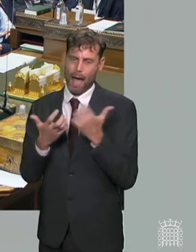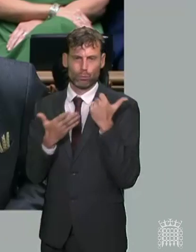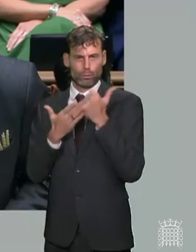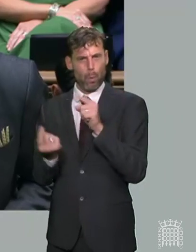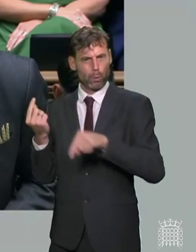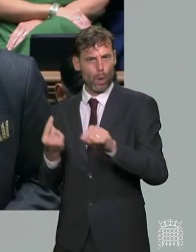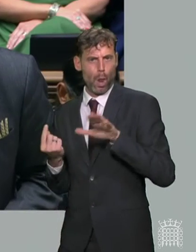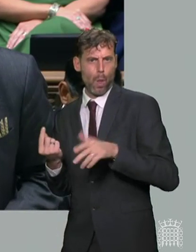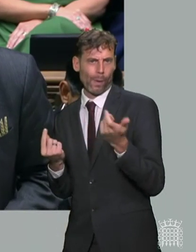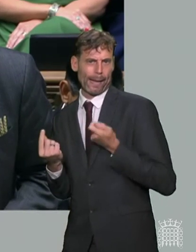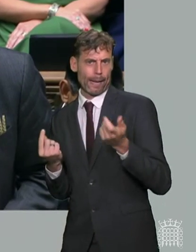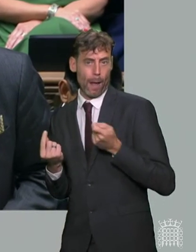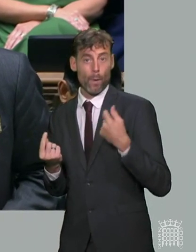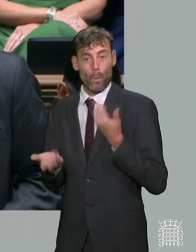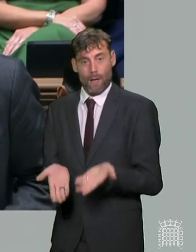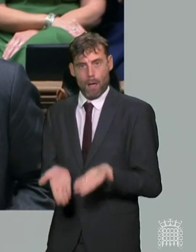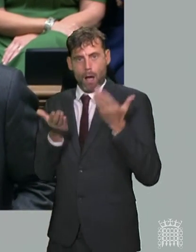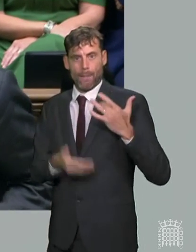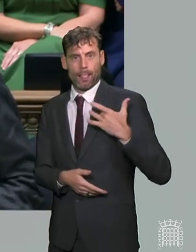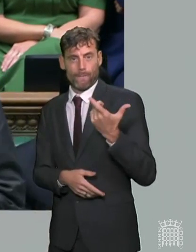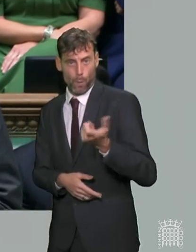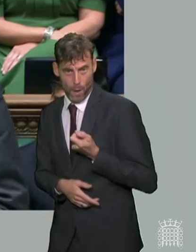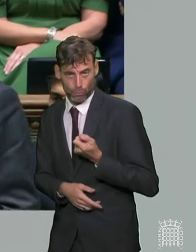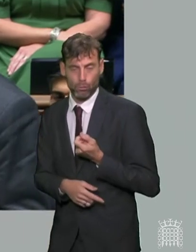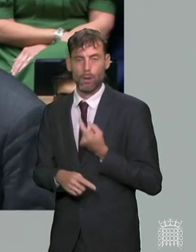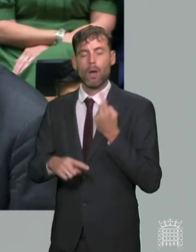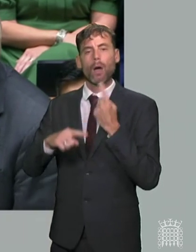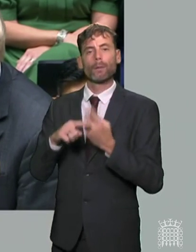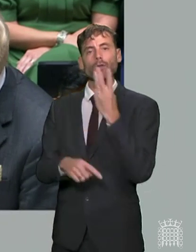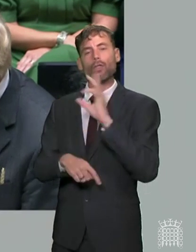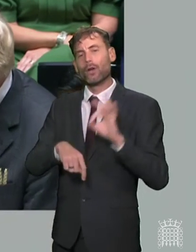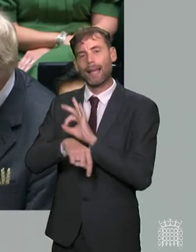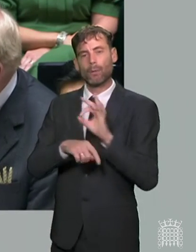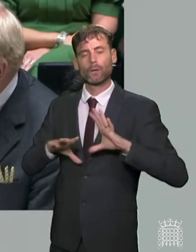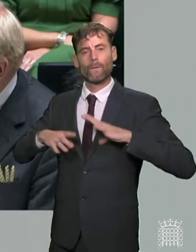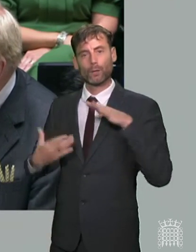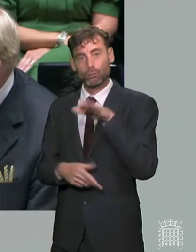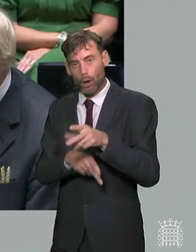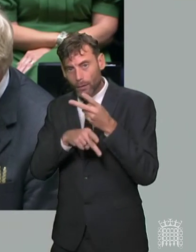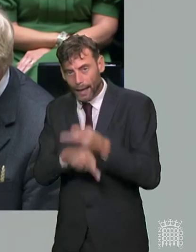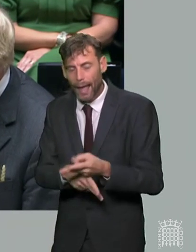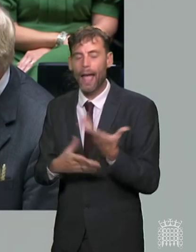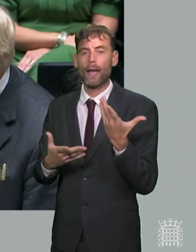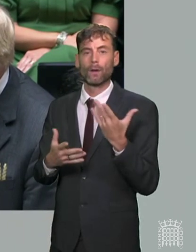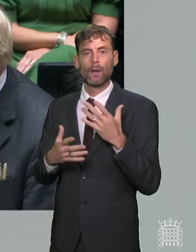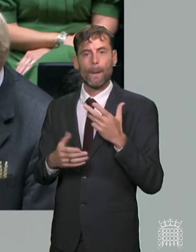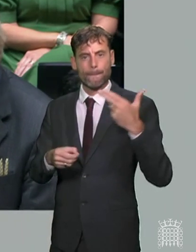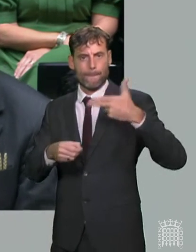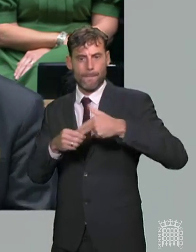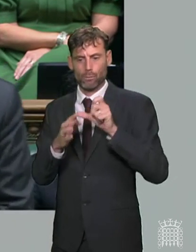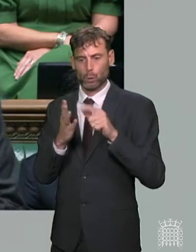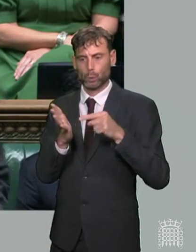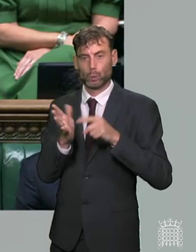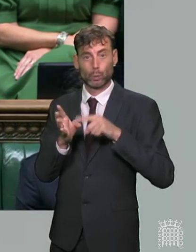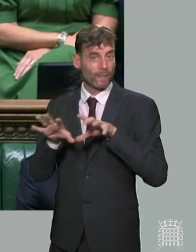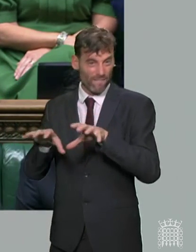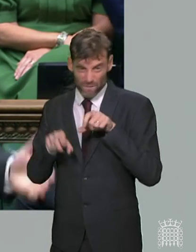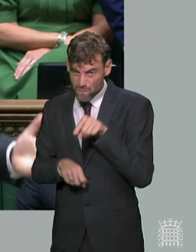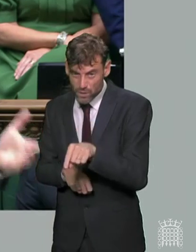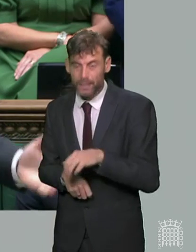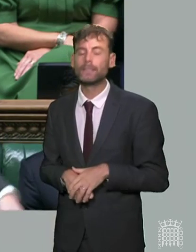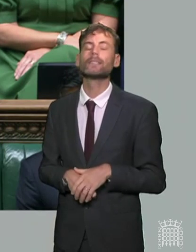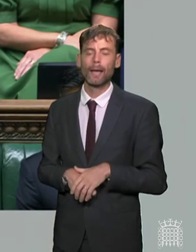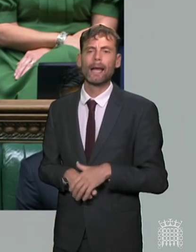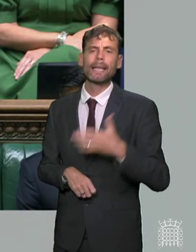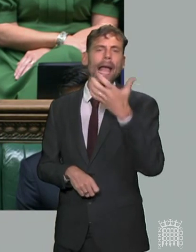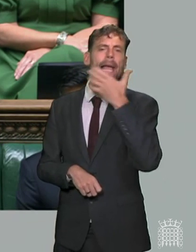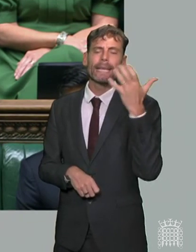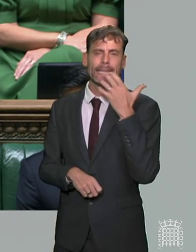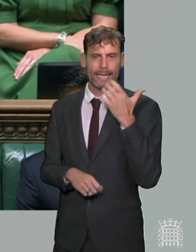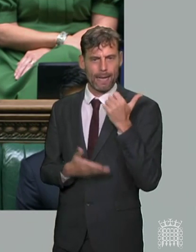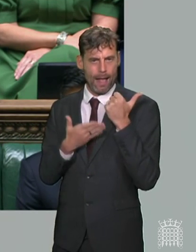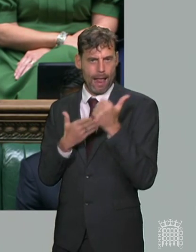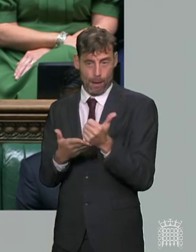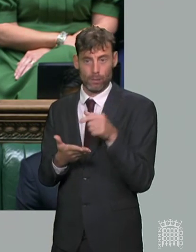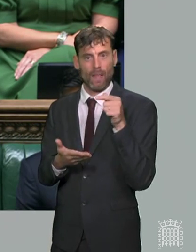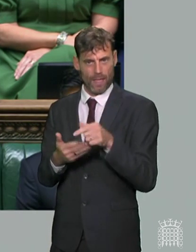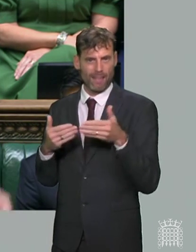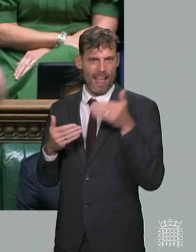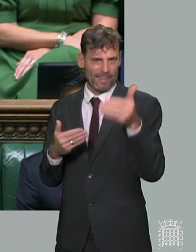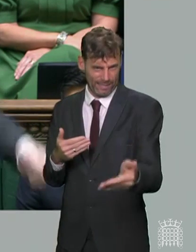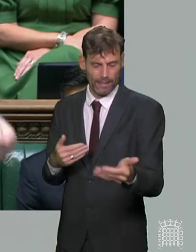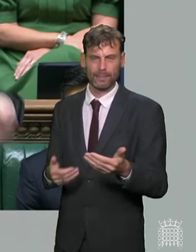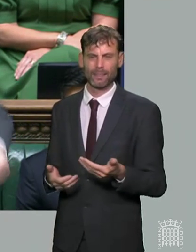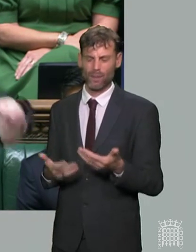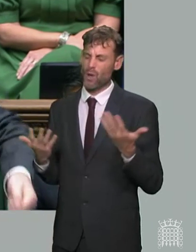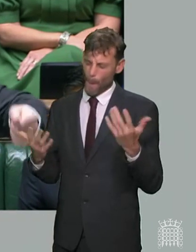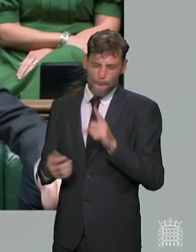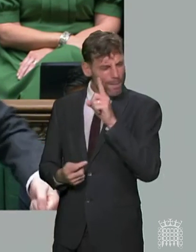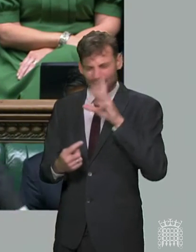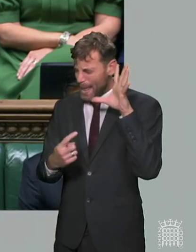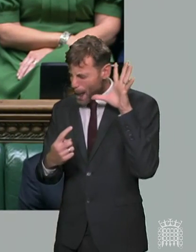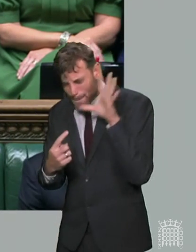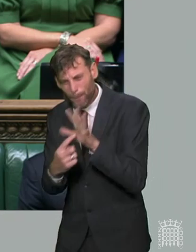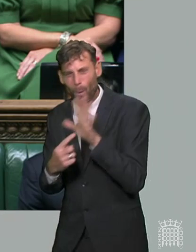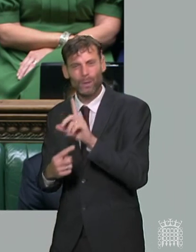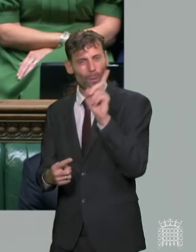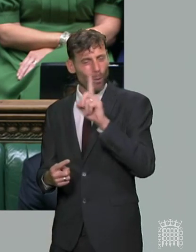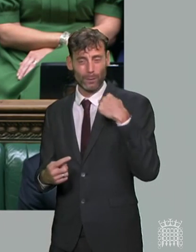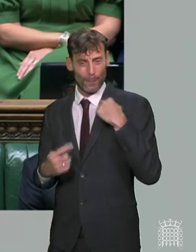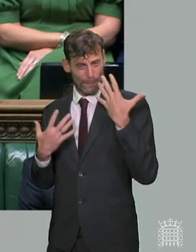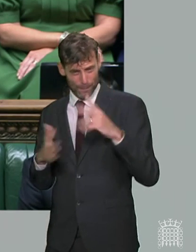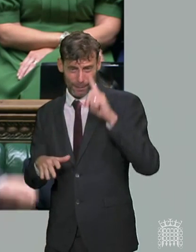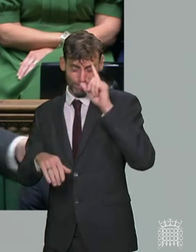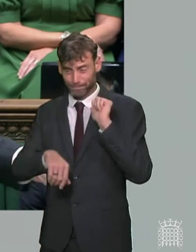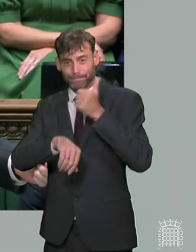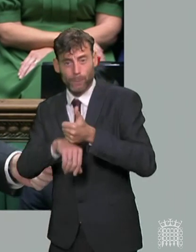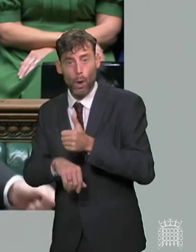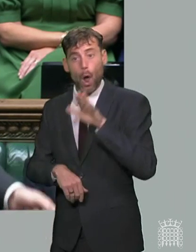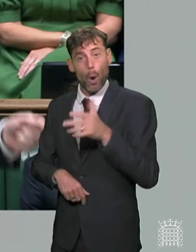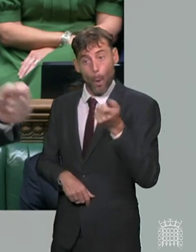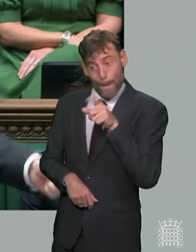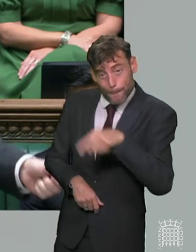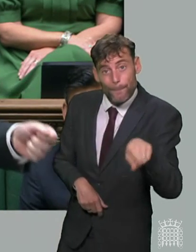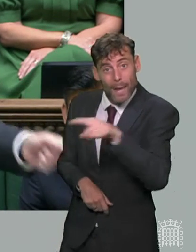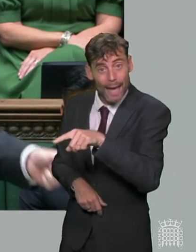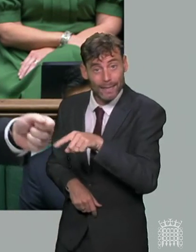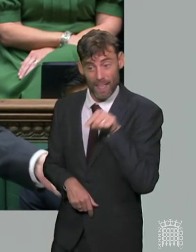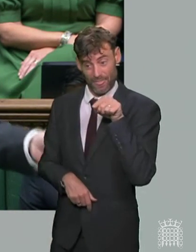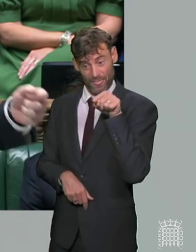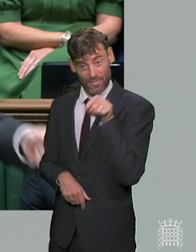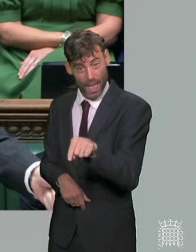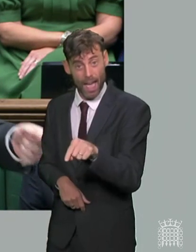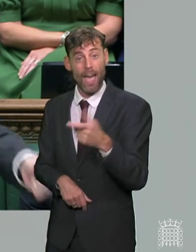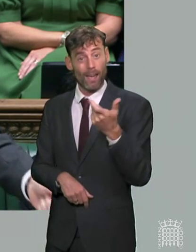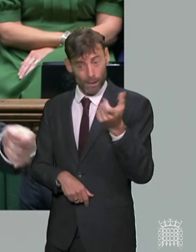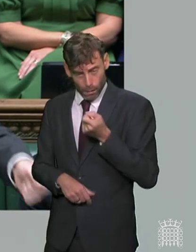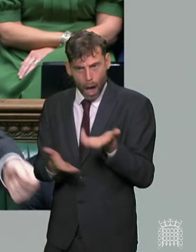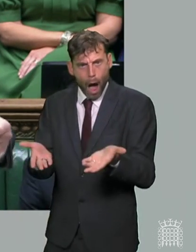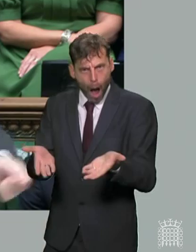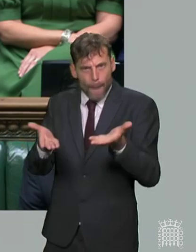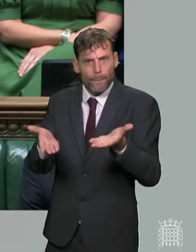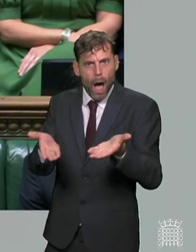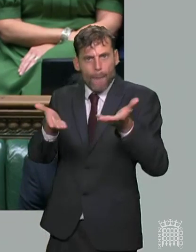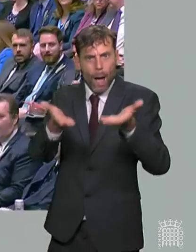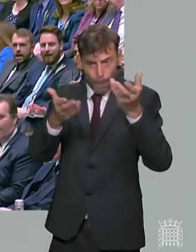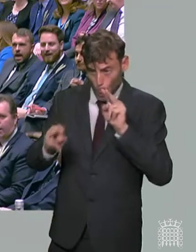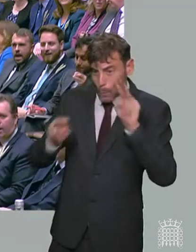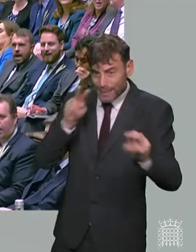We are supporting them not only with the living wage, but with 30 hours of free childcare, and by freezing petrol duty and extending the heating allowance to 780,000 people across the country—but, even more important than that, for the low-paid we are encouraging measures to see their wages rise.